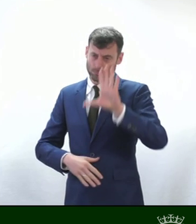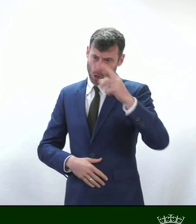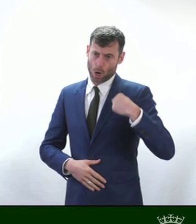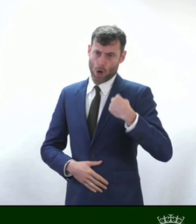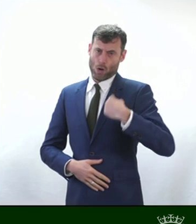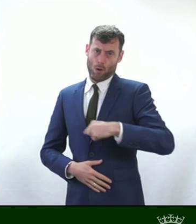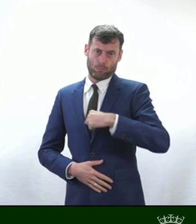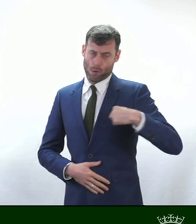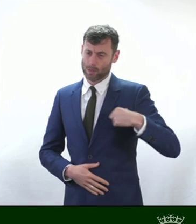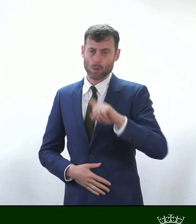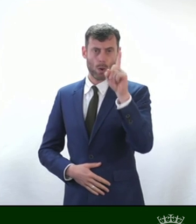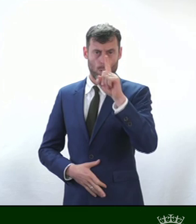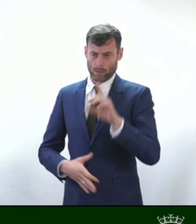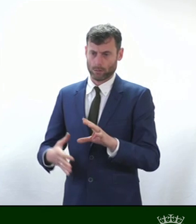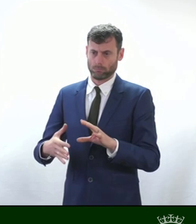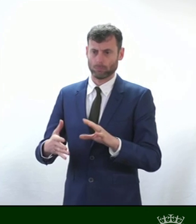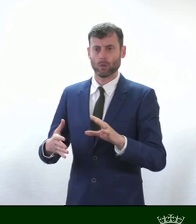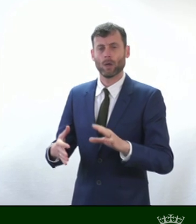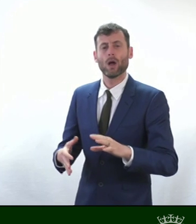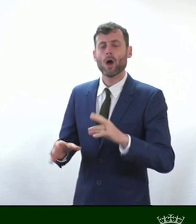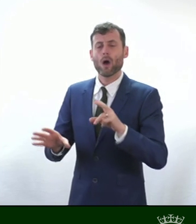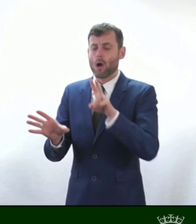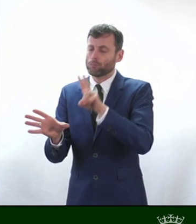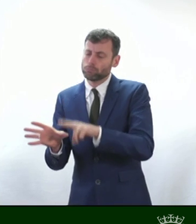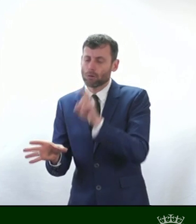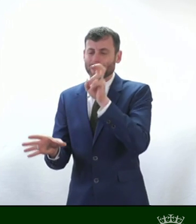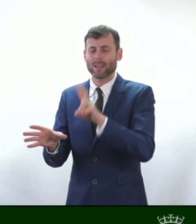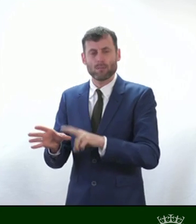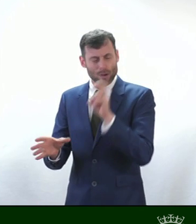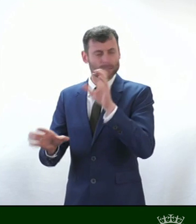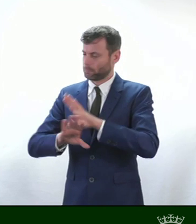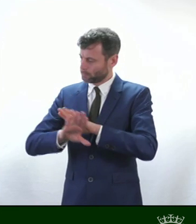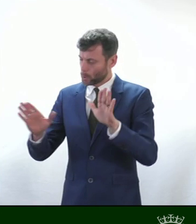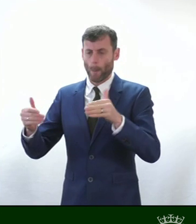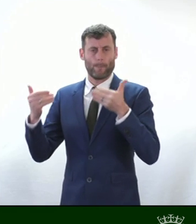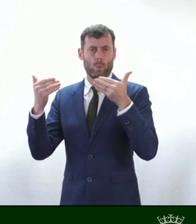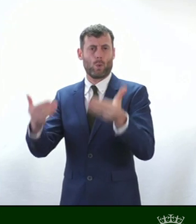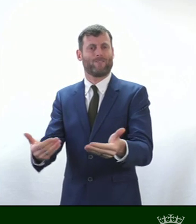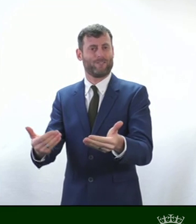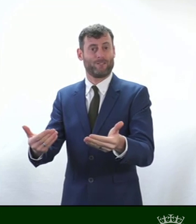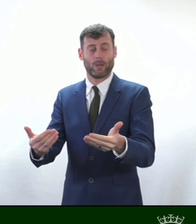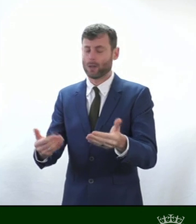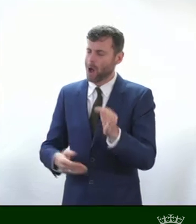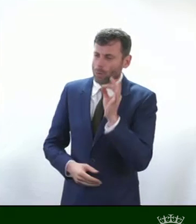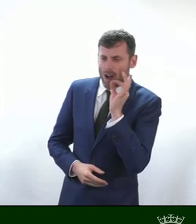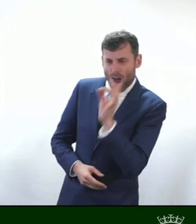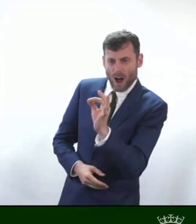“a permanent break from talking about Brexit”. Can the Prime Minister tell us: how is that going?